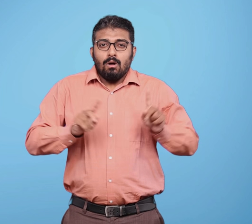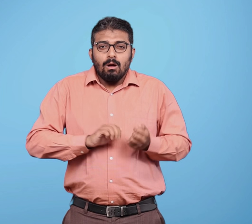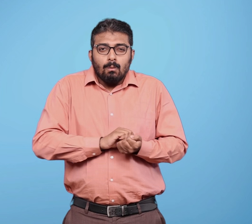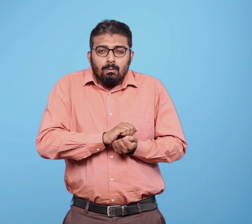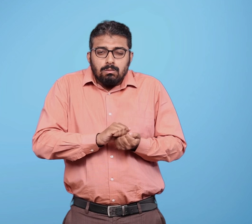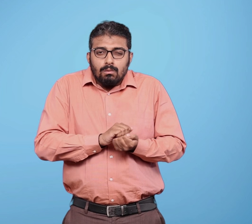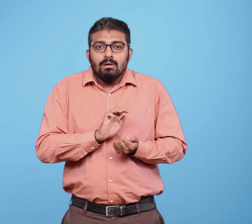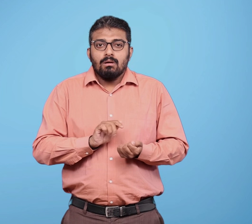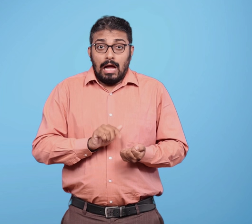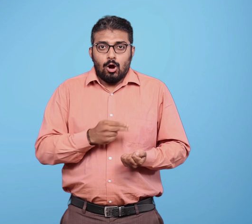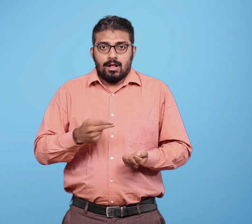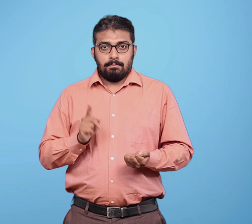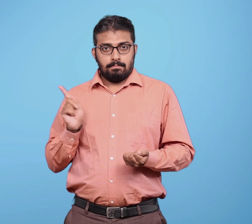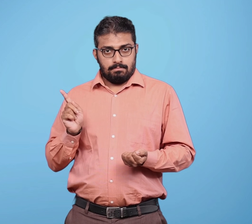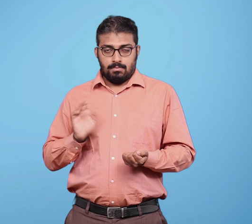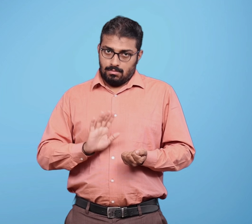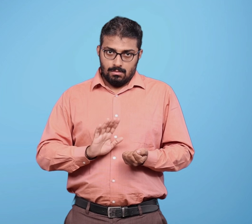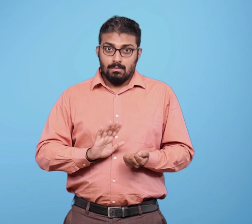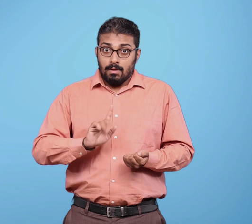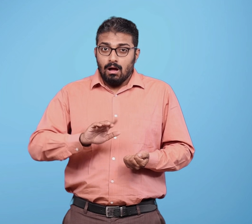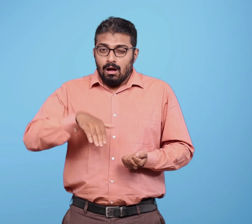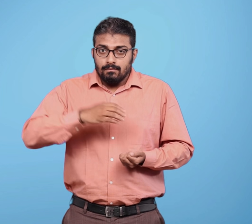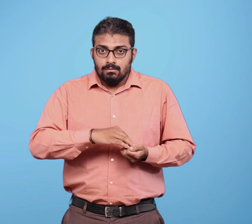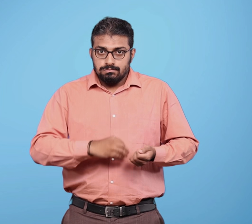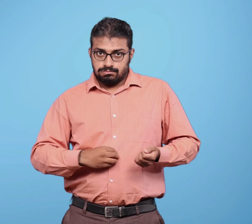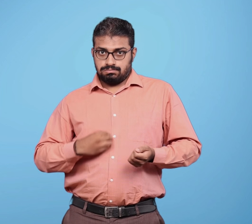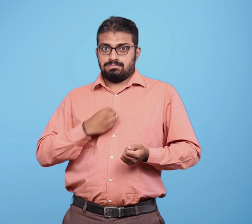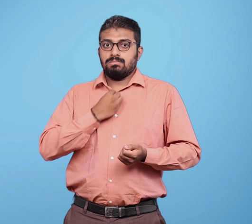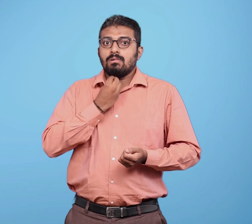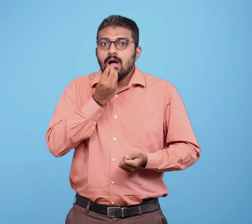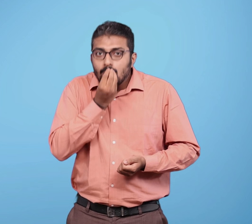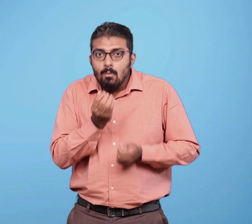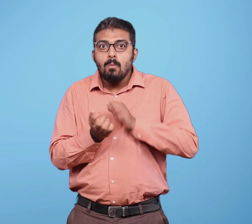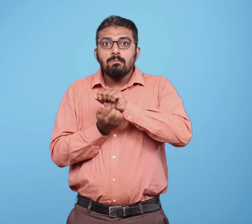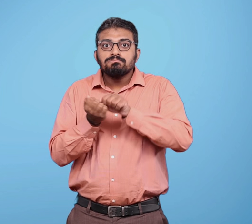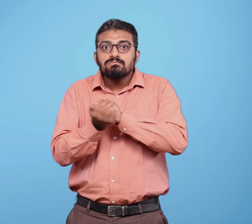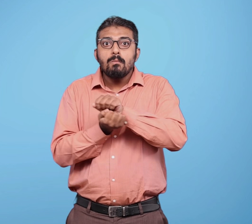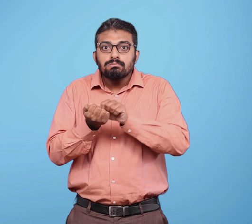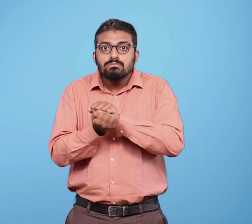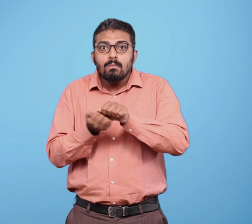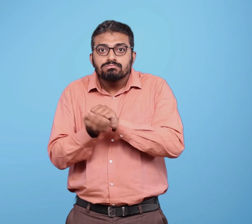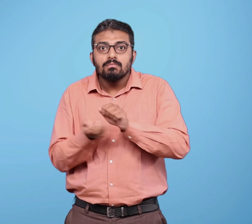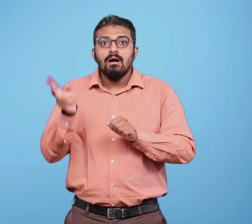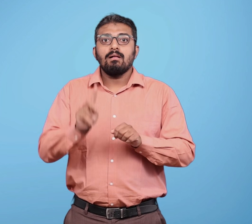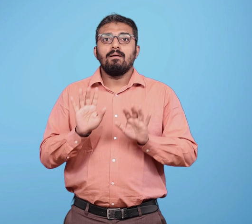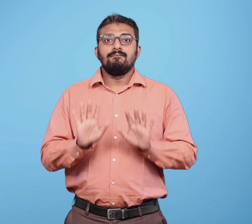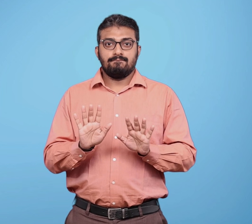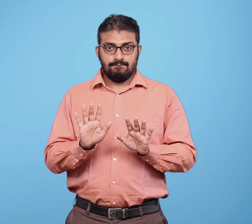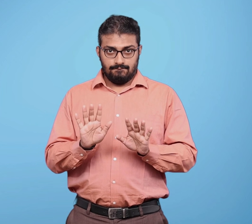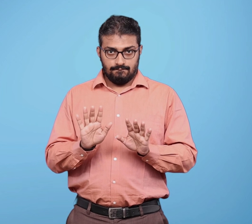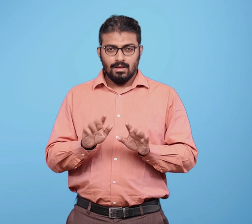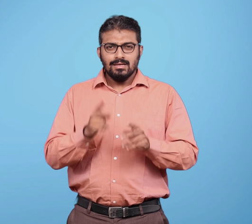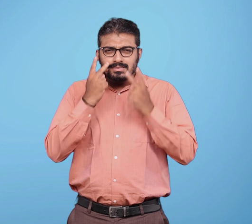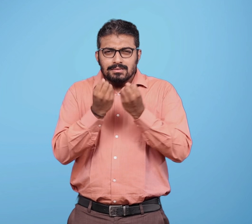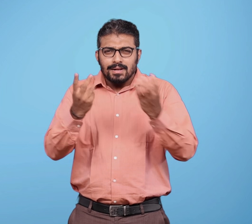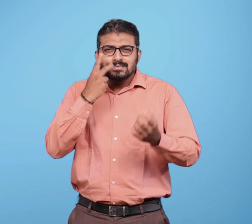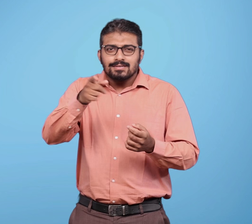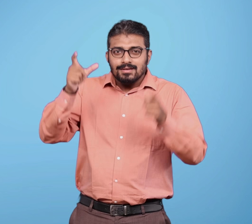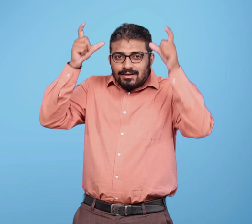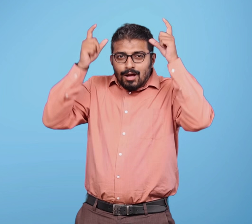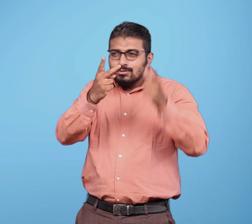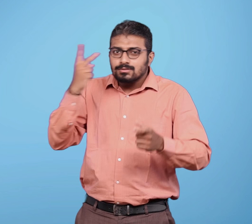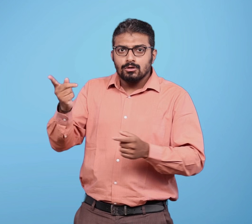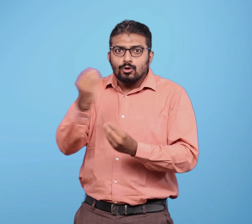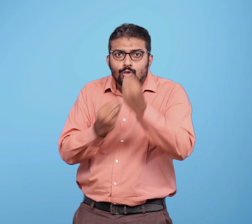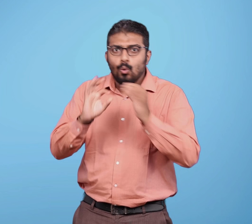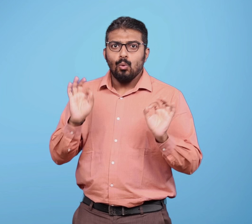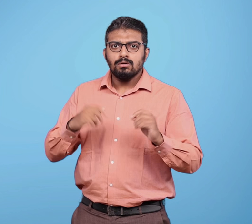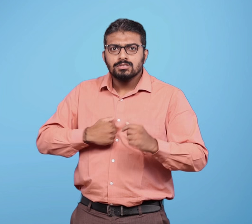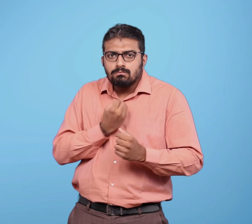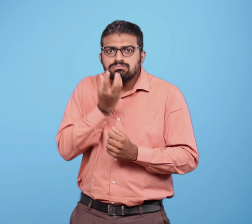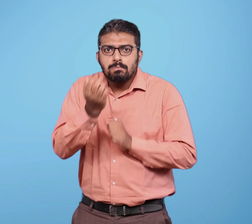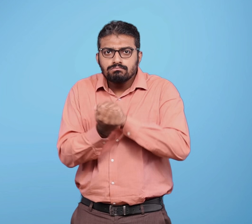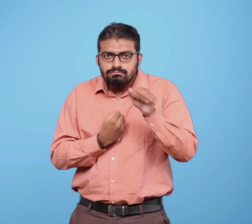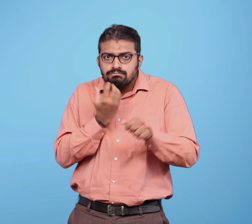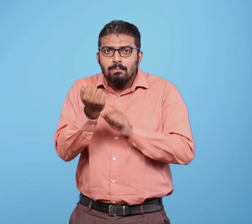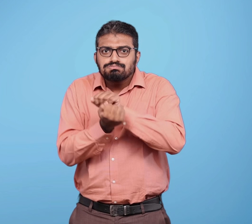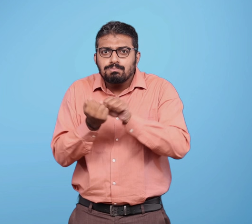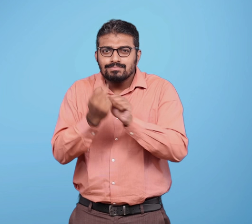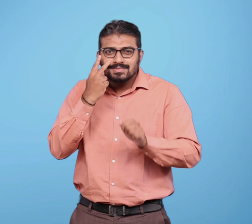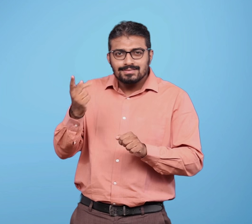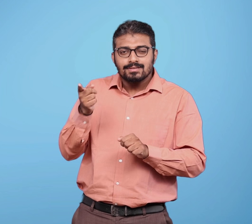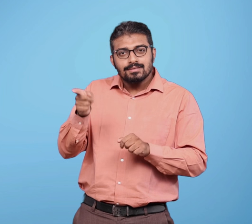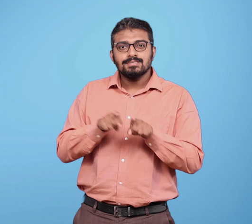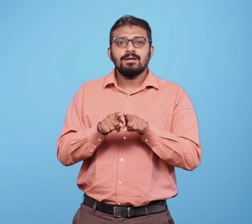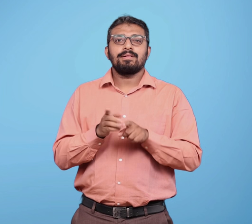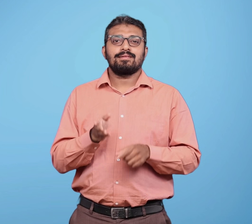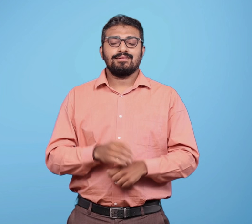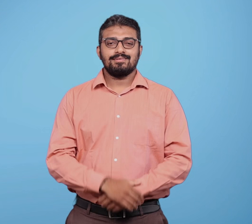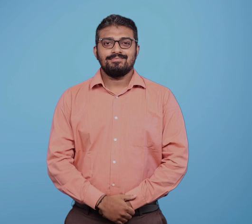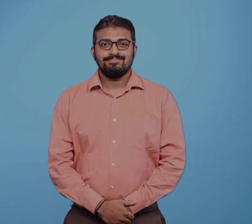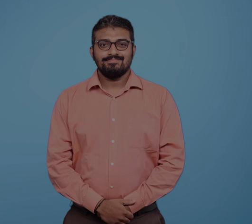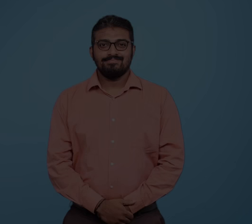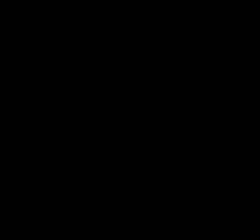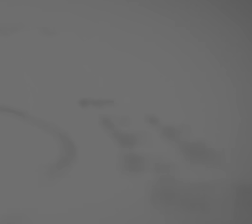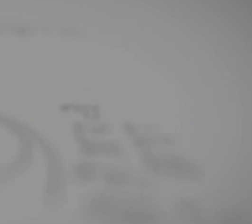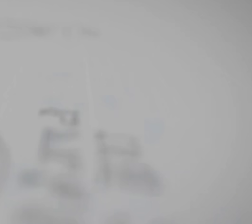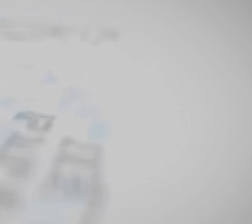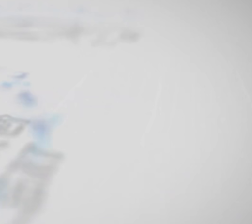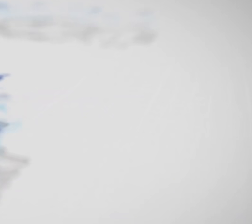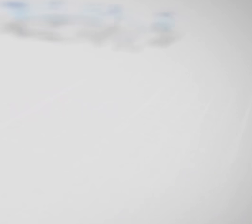But later the cud returns to the mouth in small lumps and the animal chews it. So you may have observed cows, etc. chewing continuously, even when they are not eating.